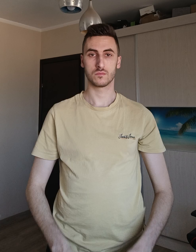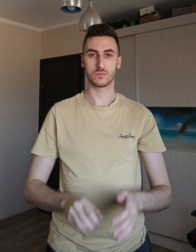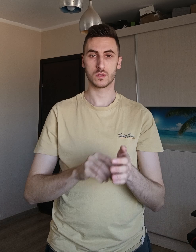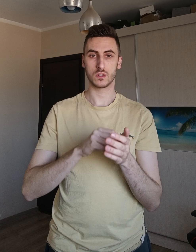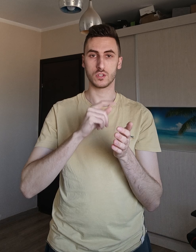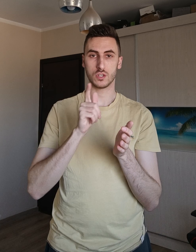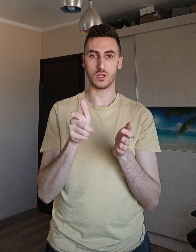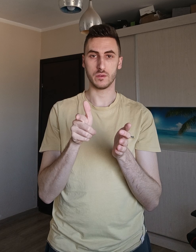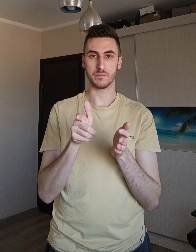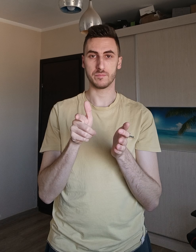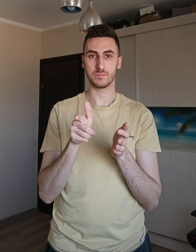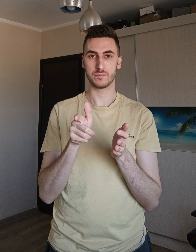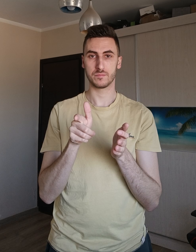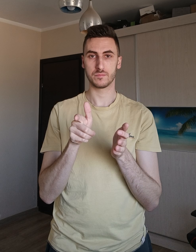לשלם